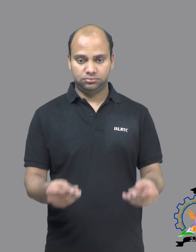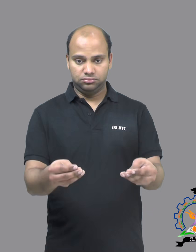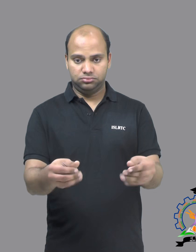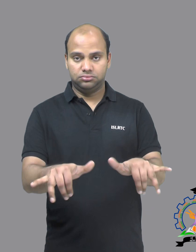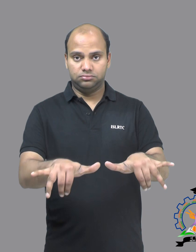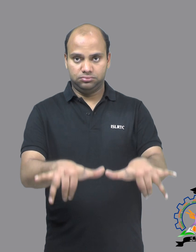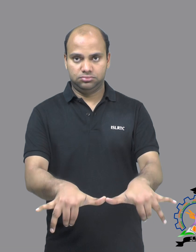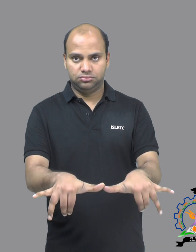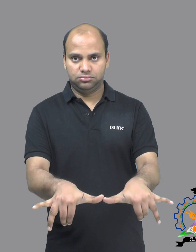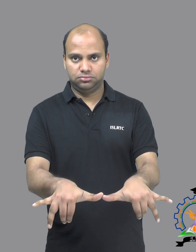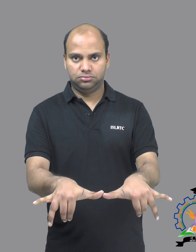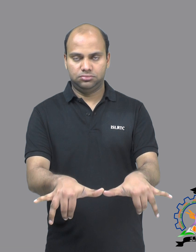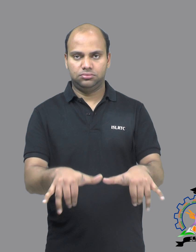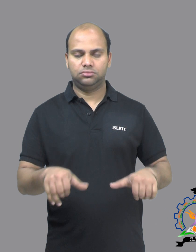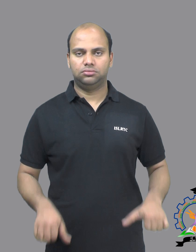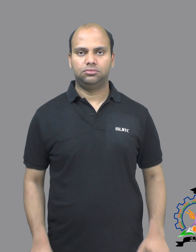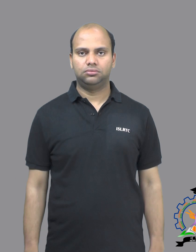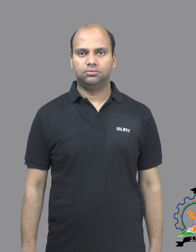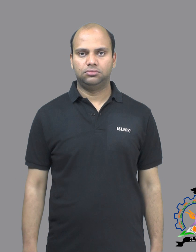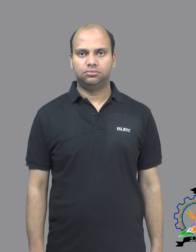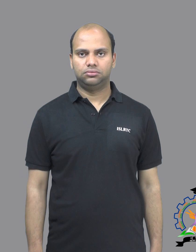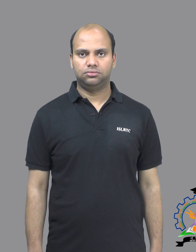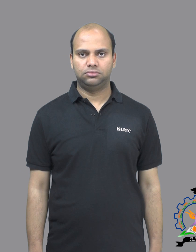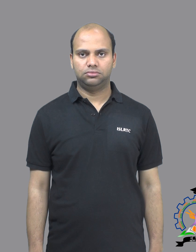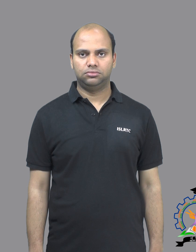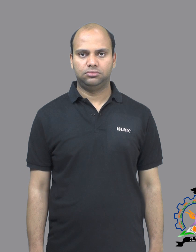Land